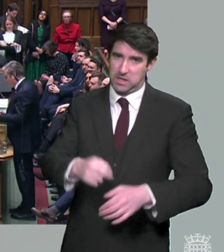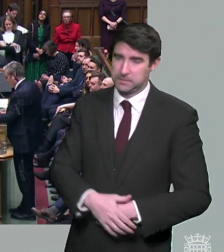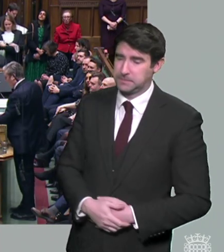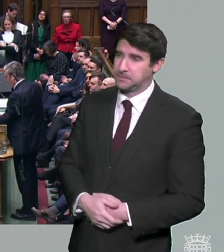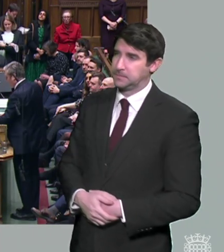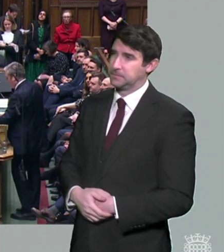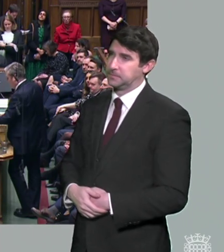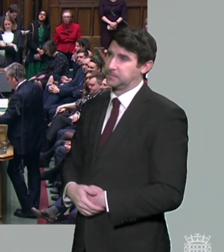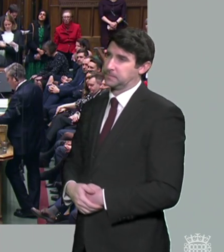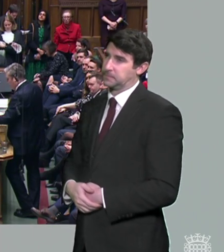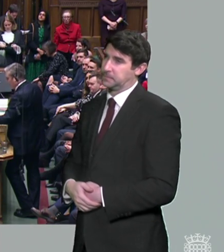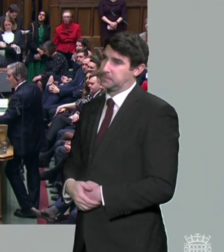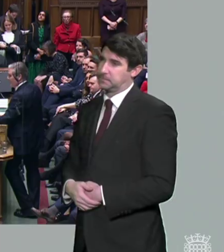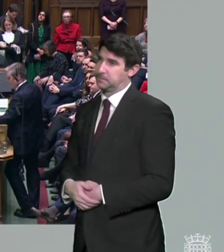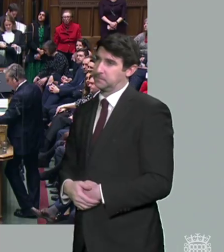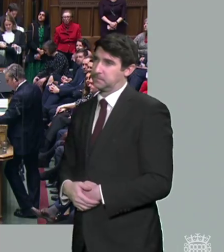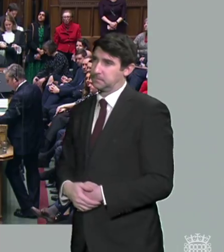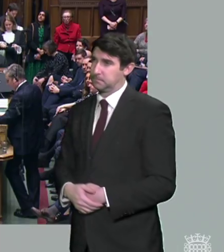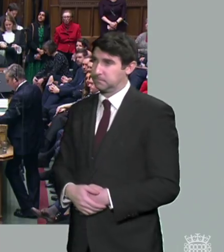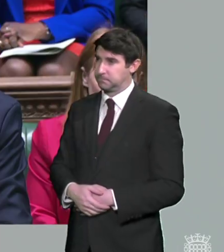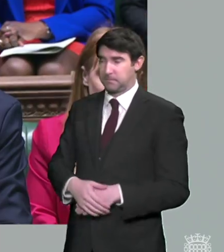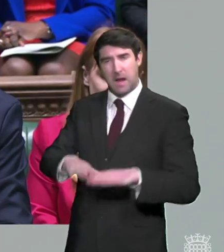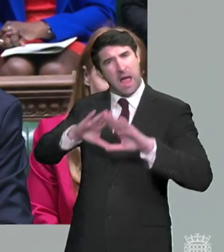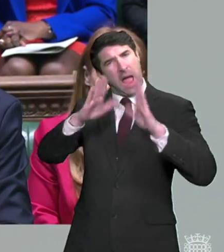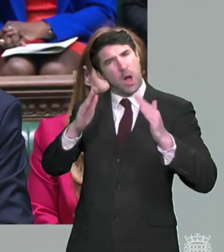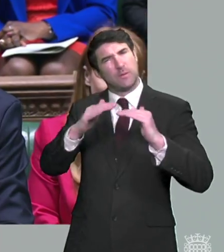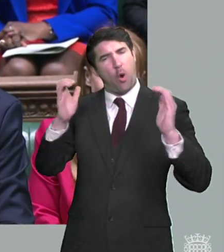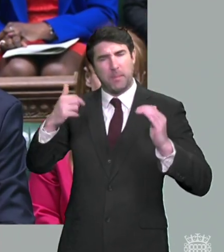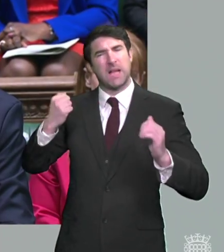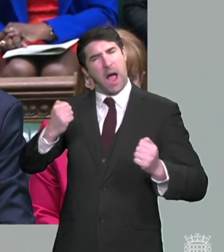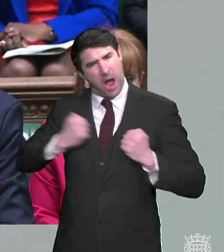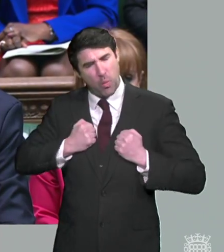The House is honoured to be addressed today by President Zelensky.